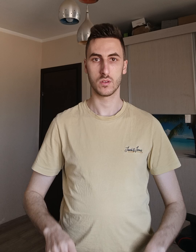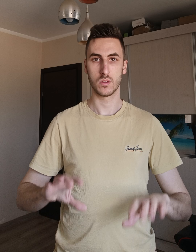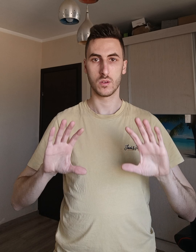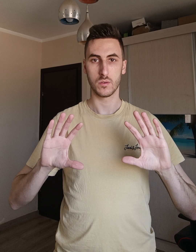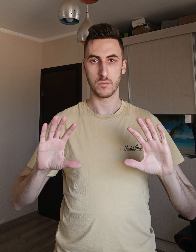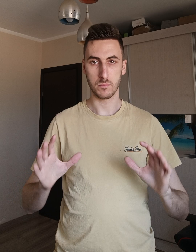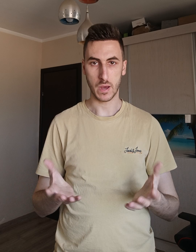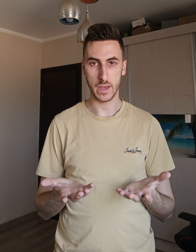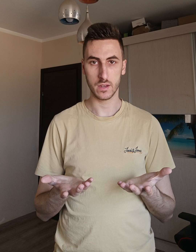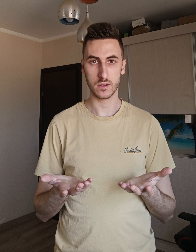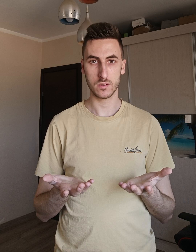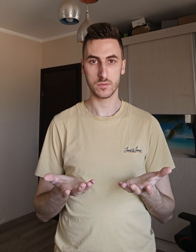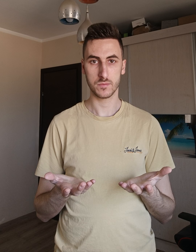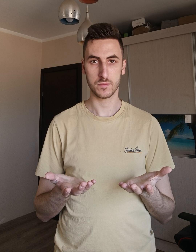מהר